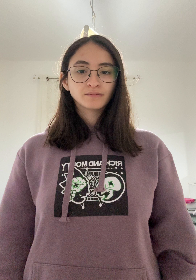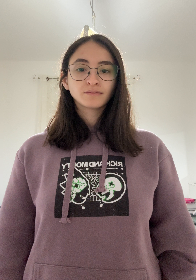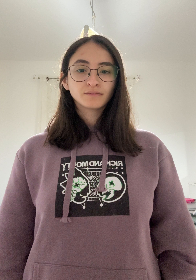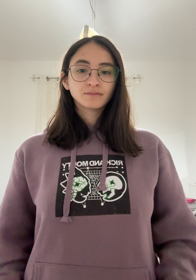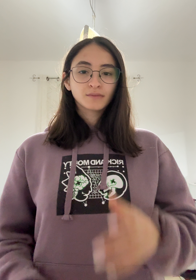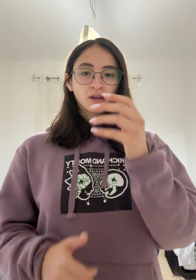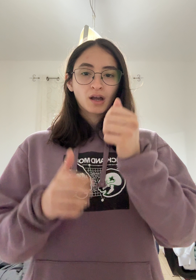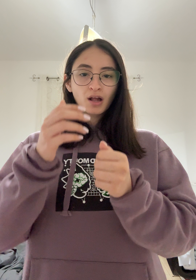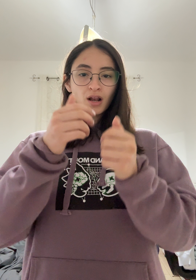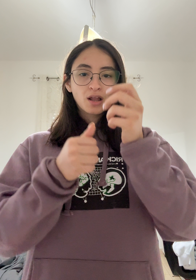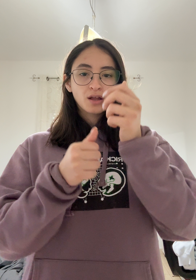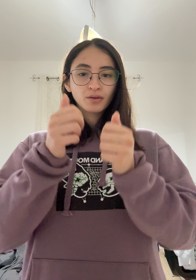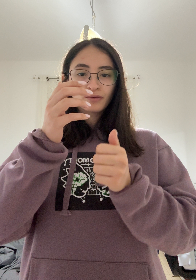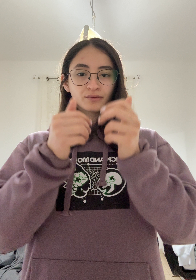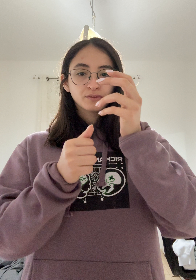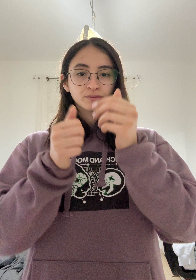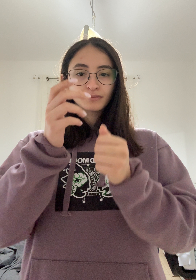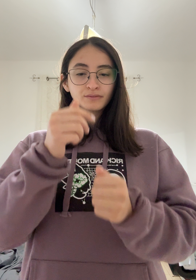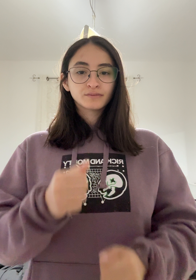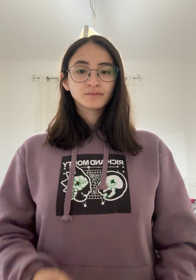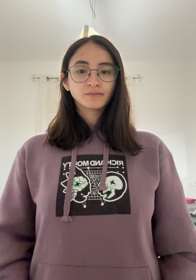חלב